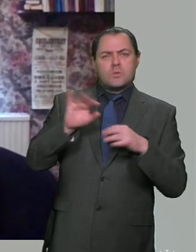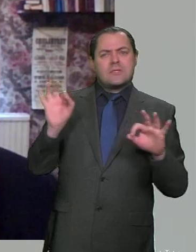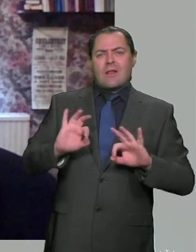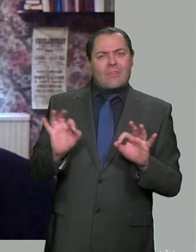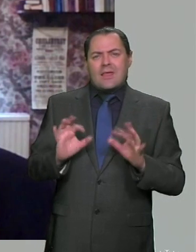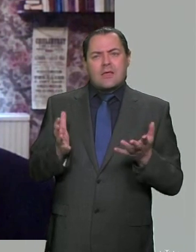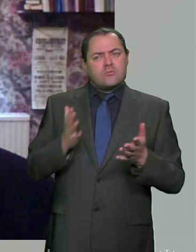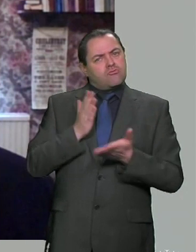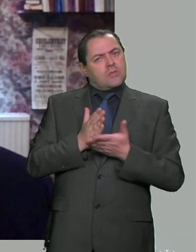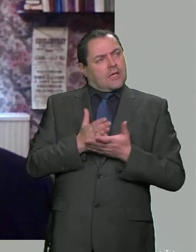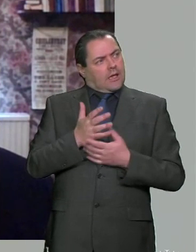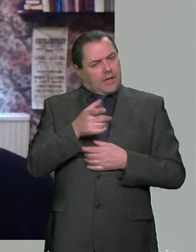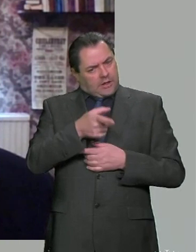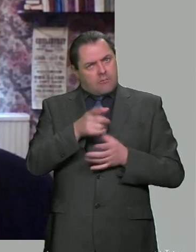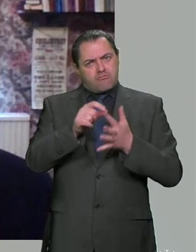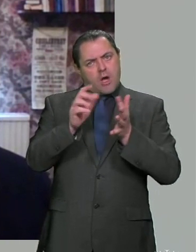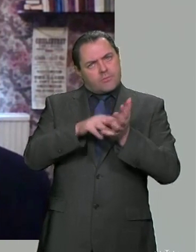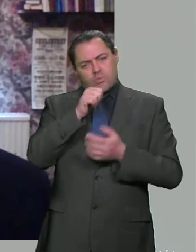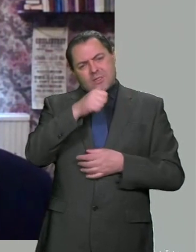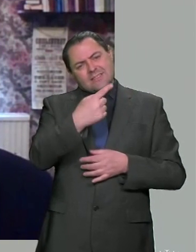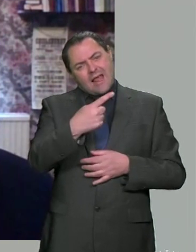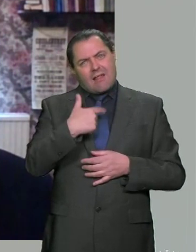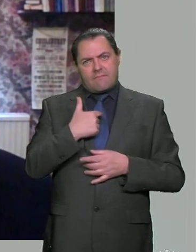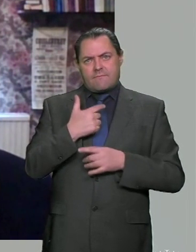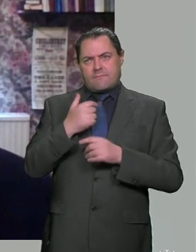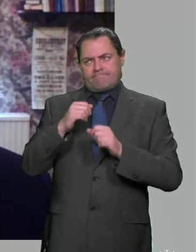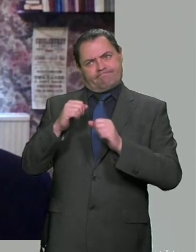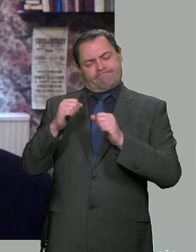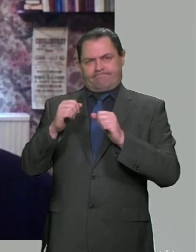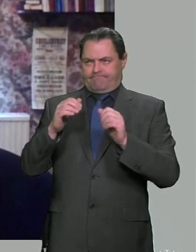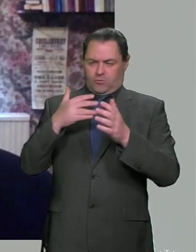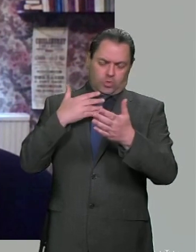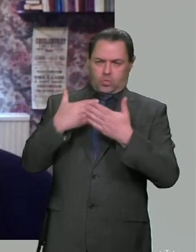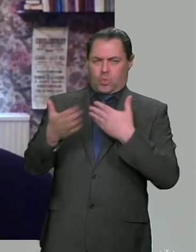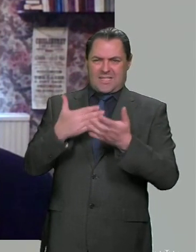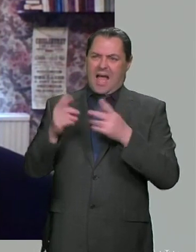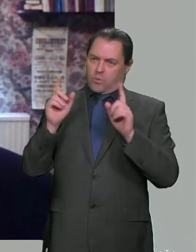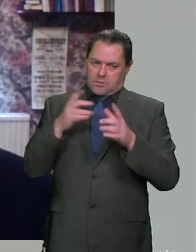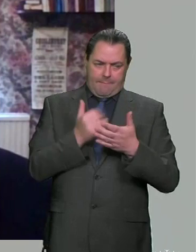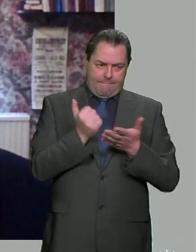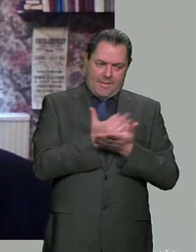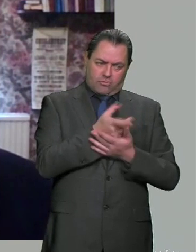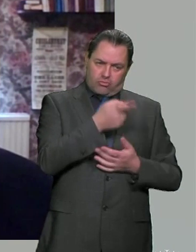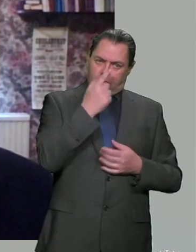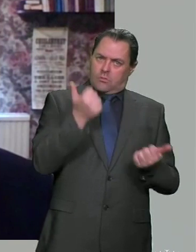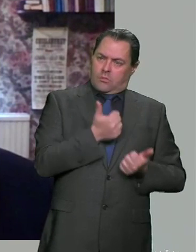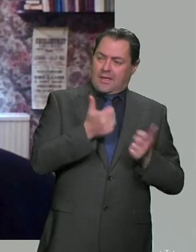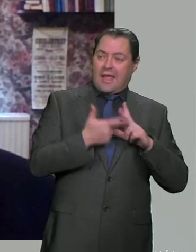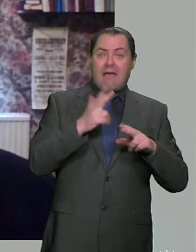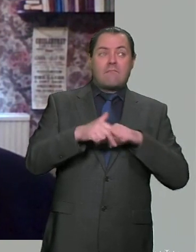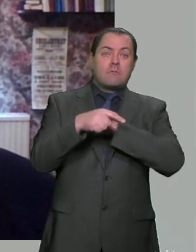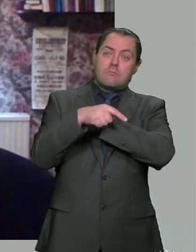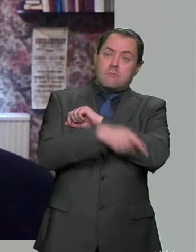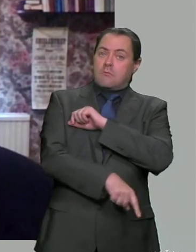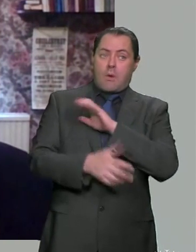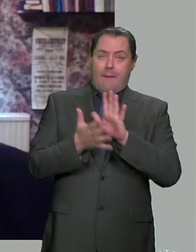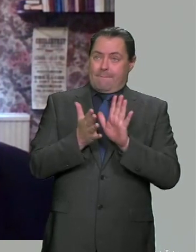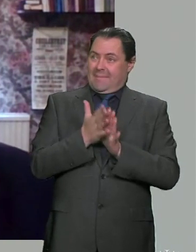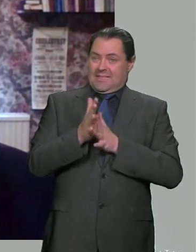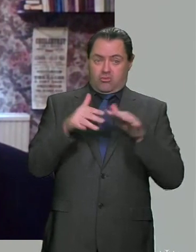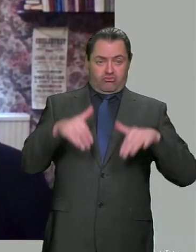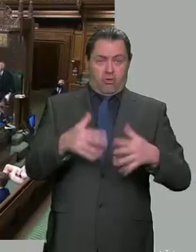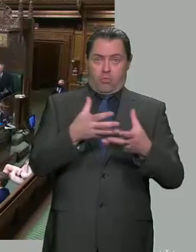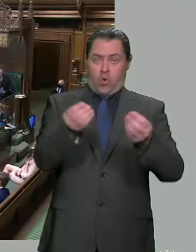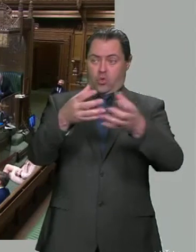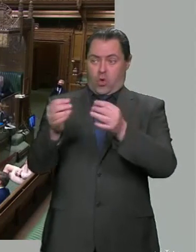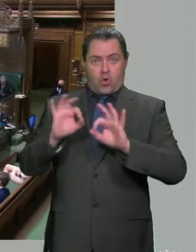Will the Prime Minister use the authority of his office, please, to bang heads together and get a solution for them, because if they go broke and we have empty units, that is no income for anybody?